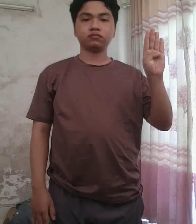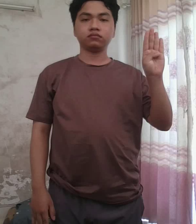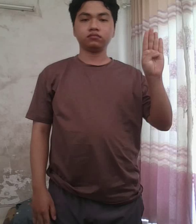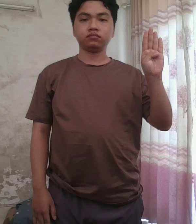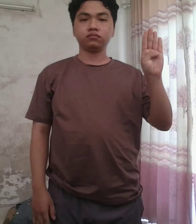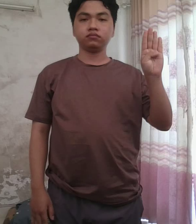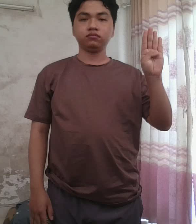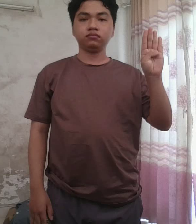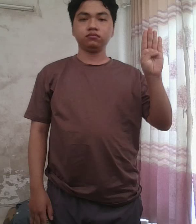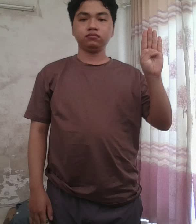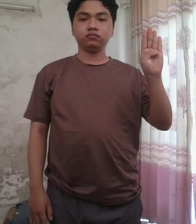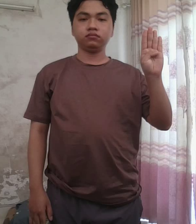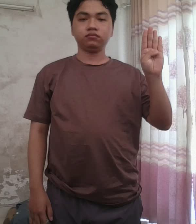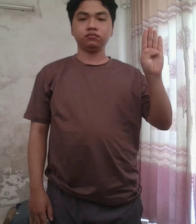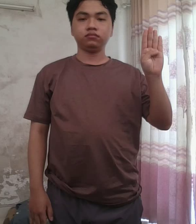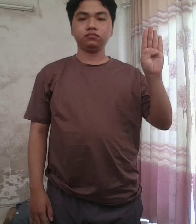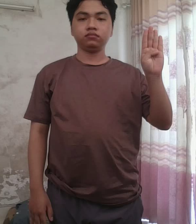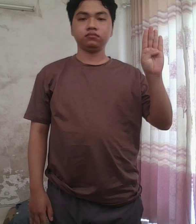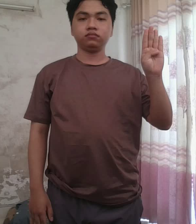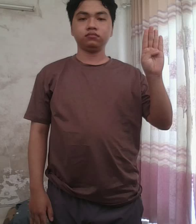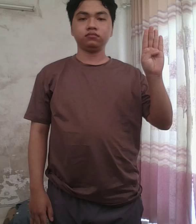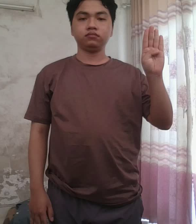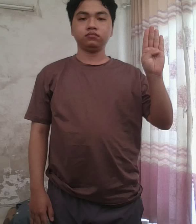b